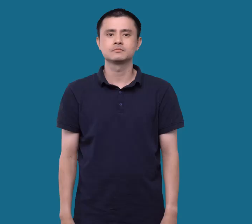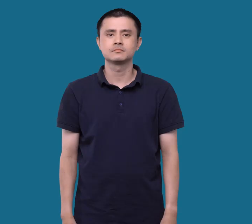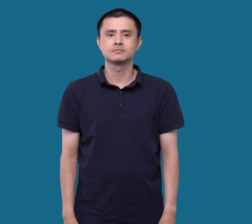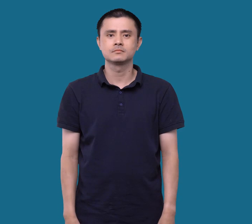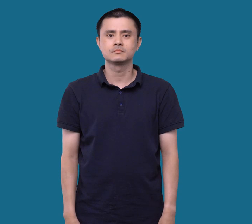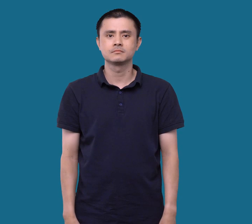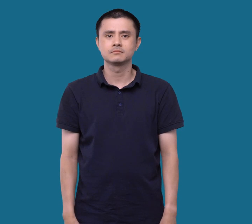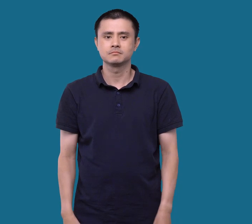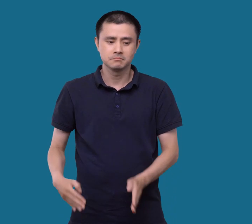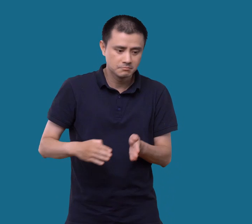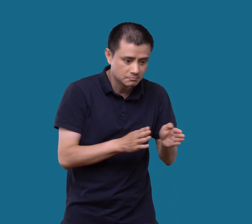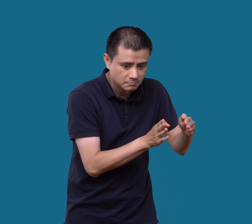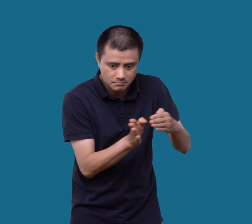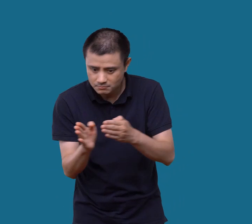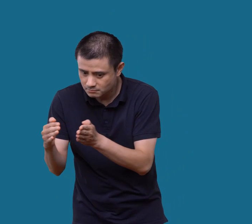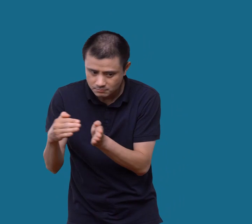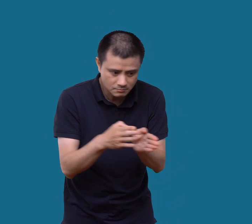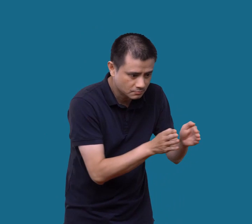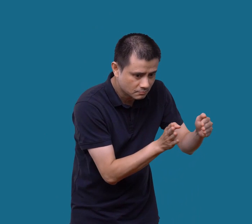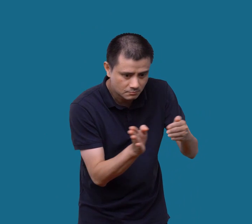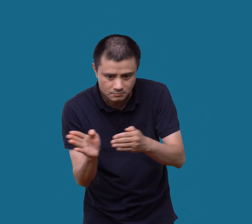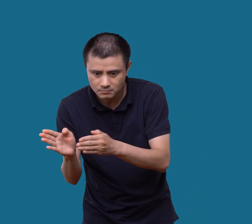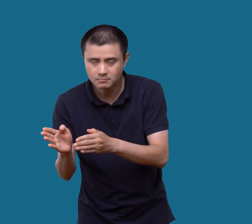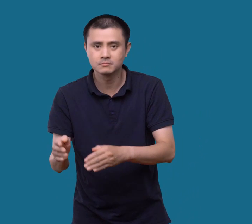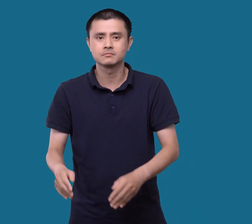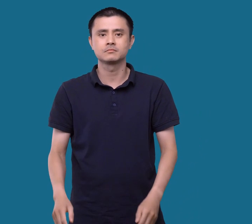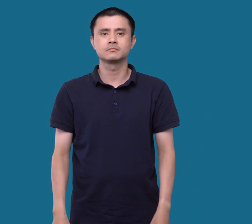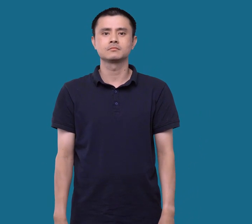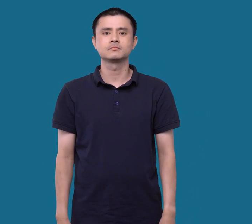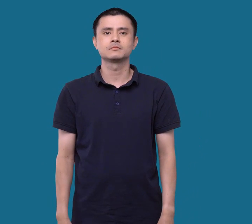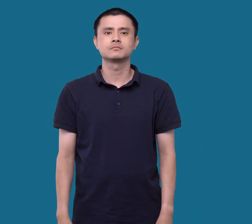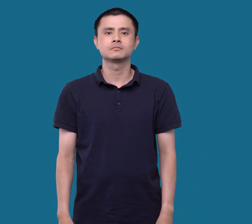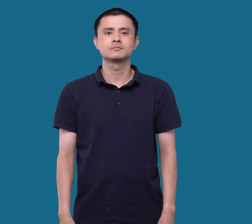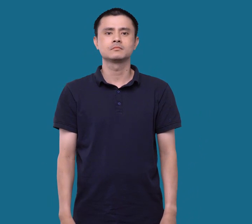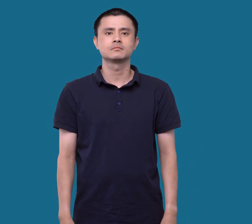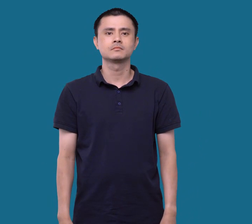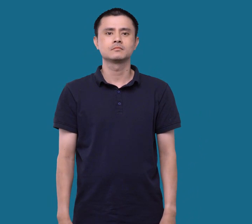ngoằn ngoèo